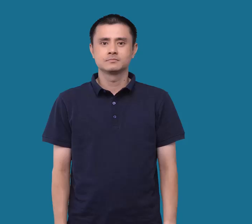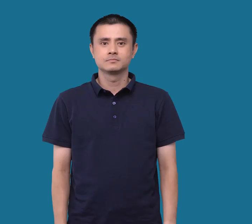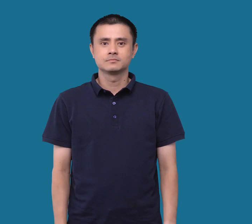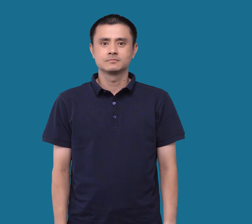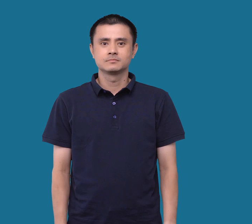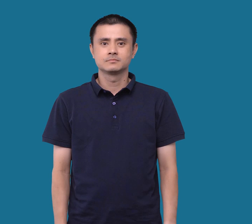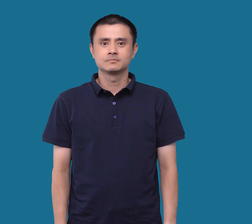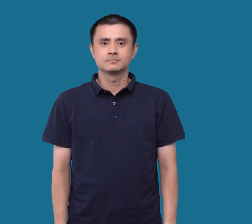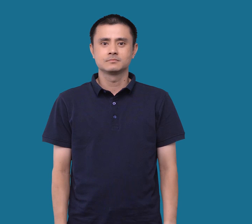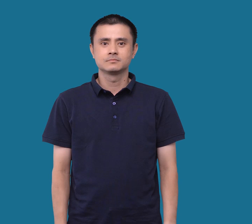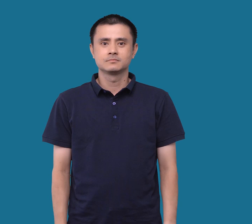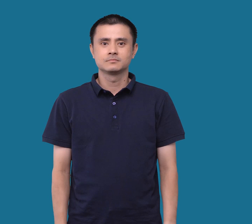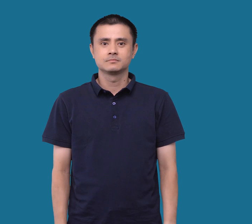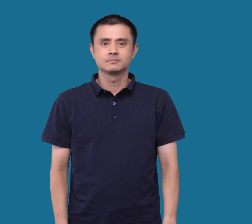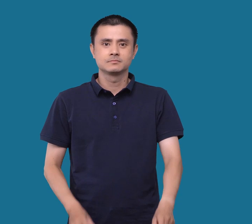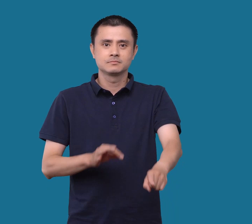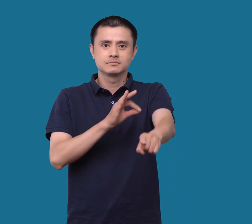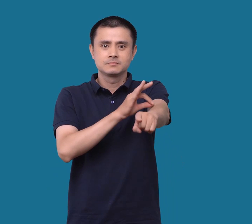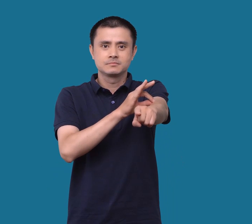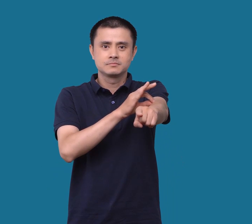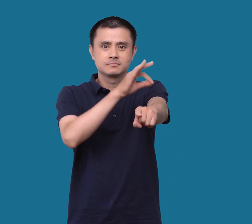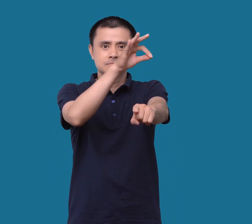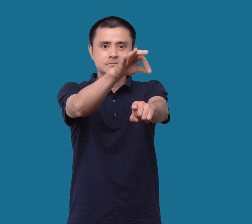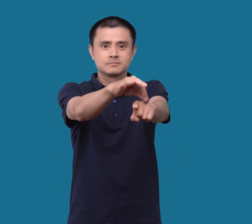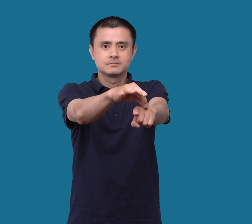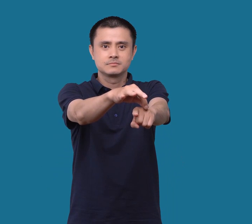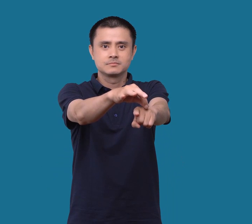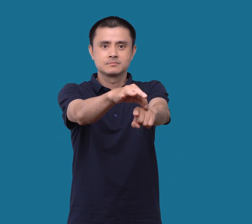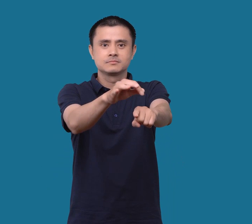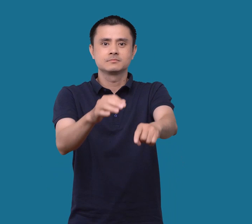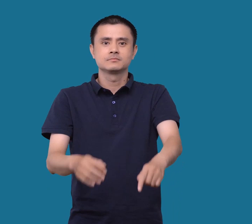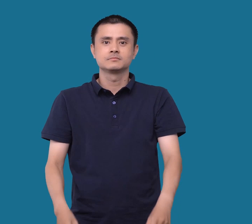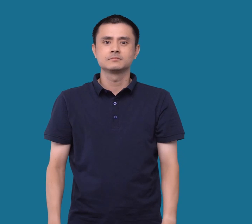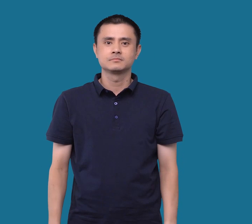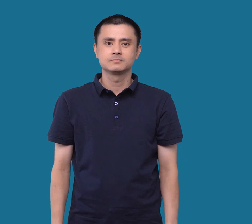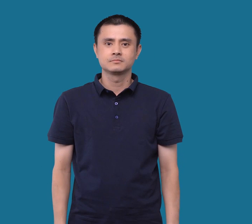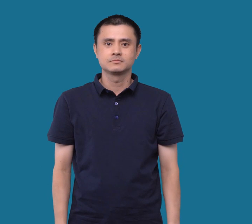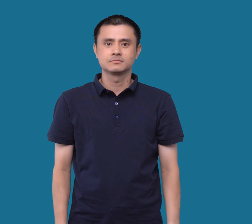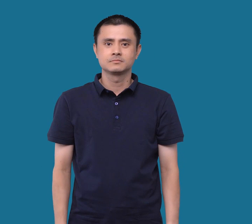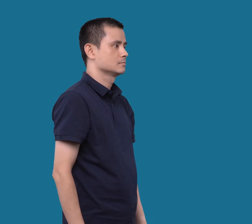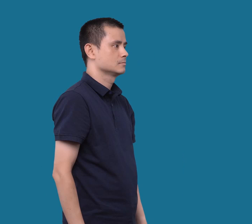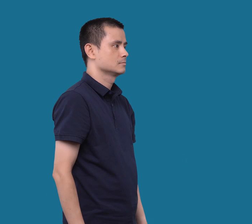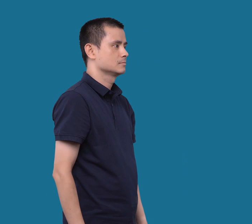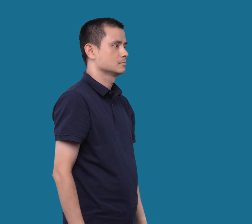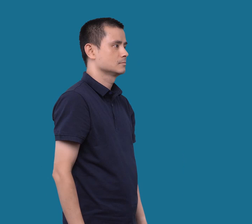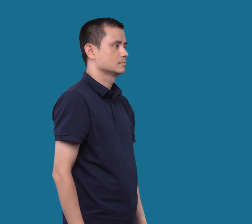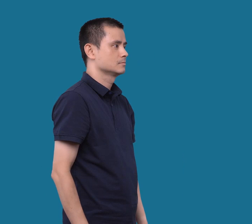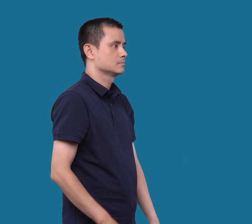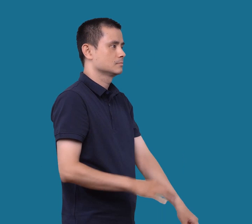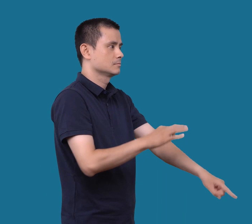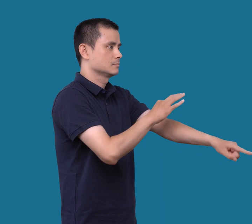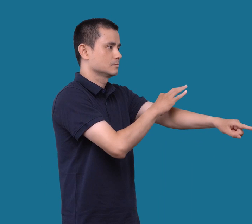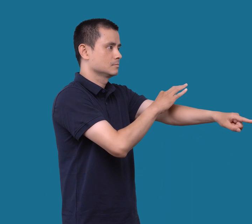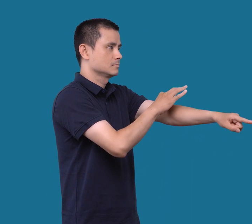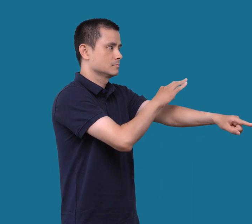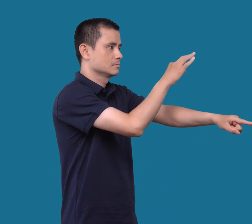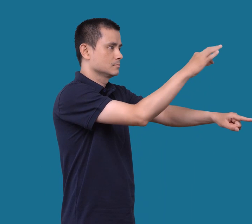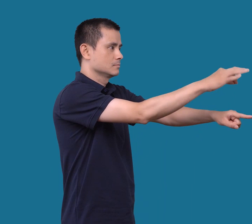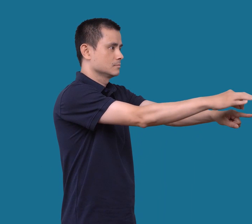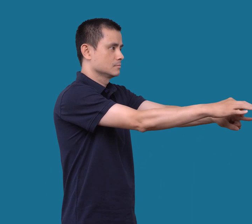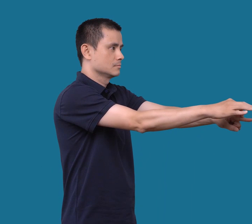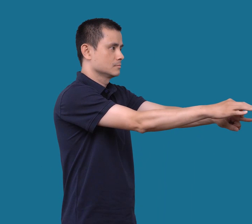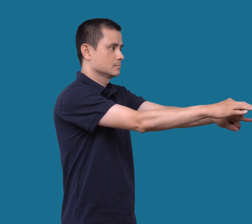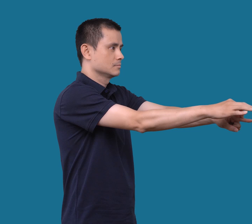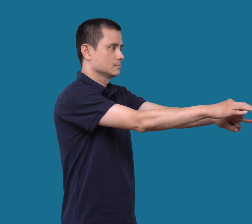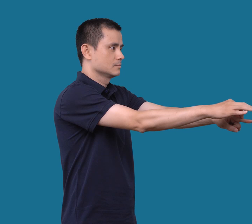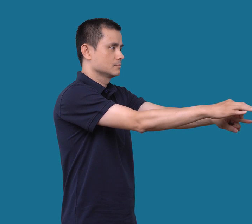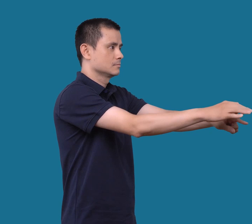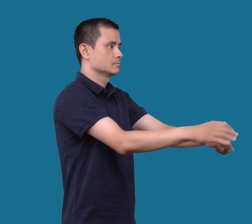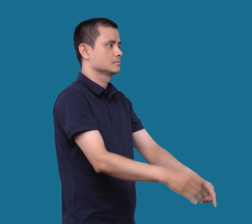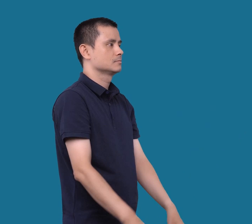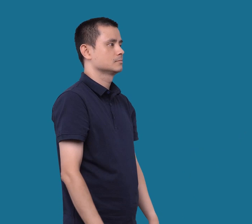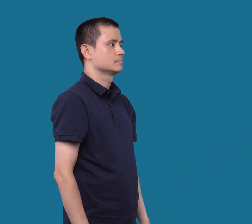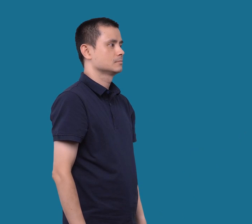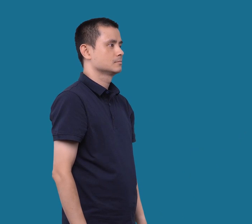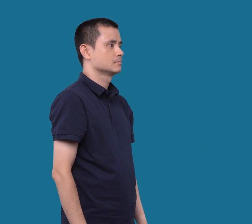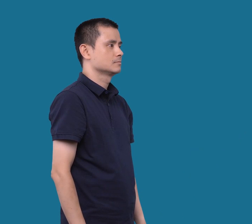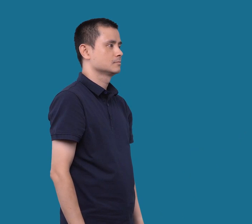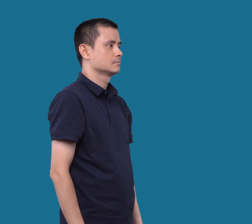cầu tre